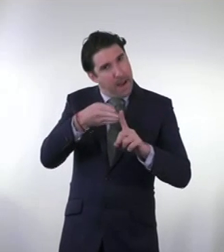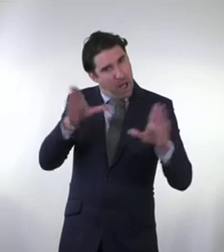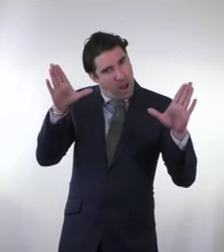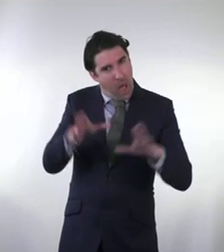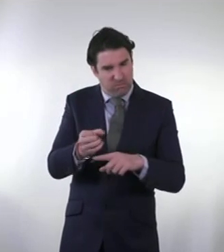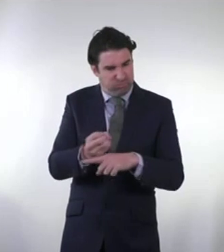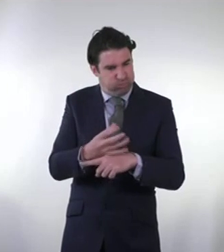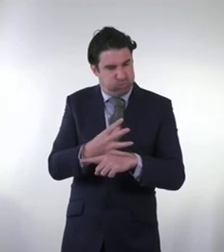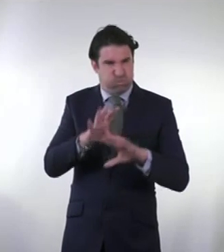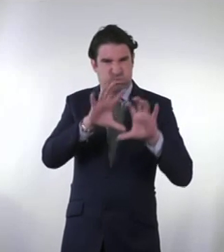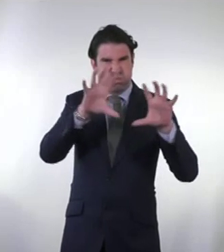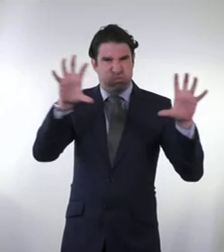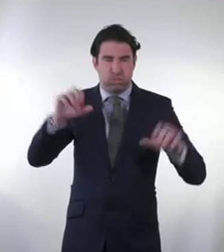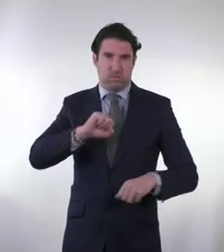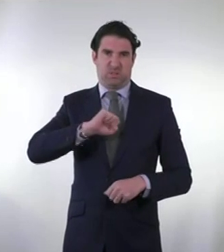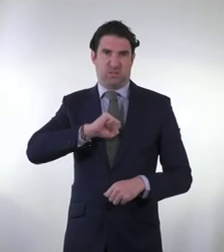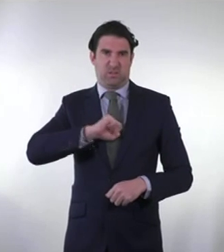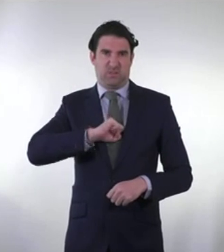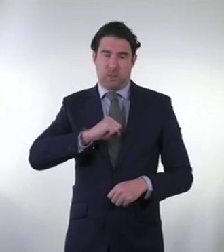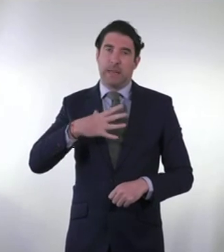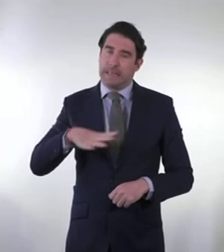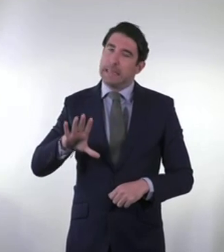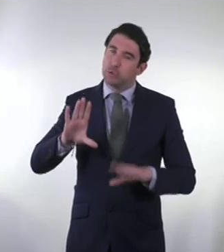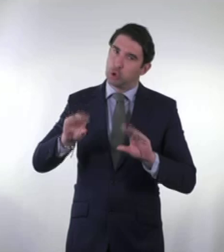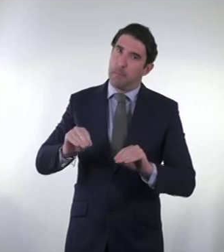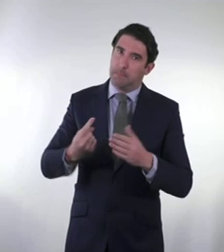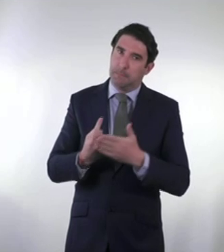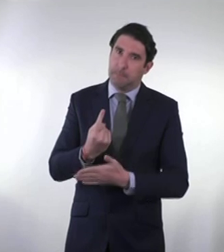My hon. Friend is absolutely spot on.